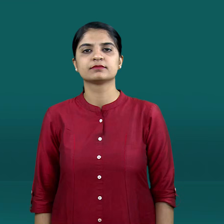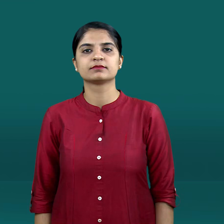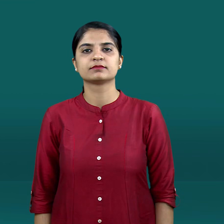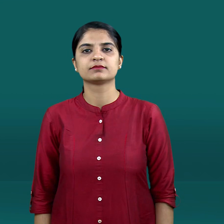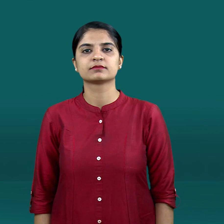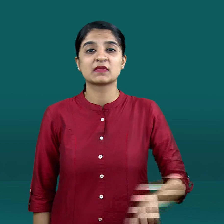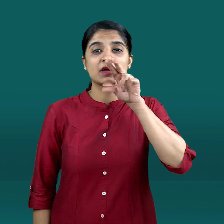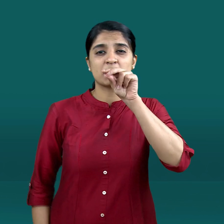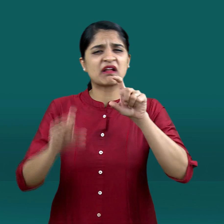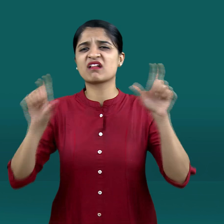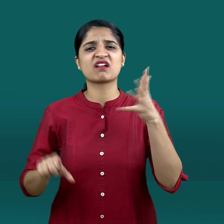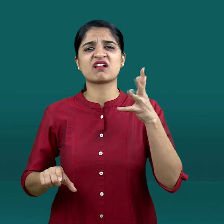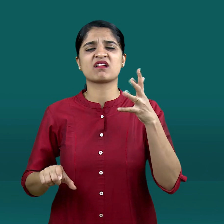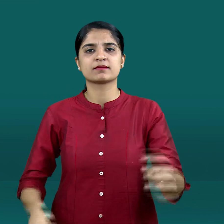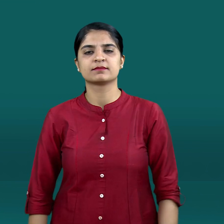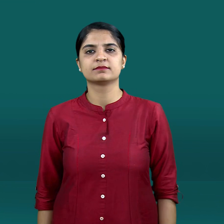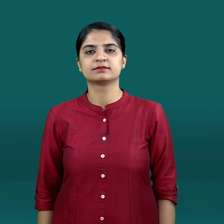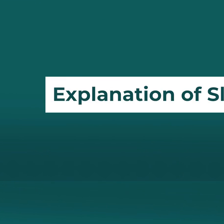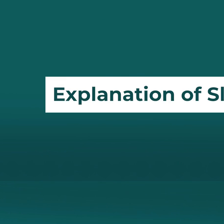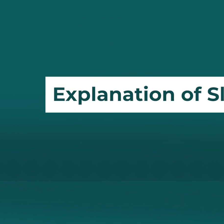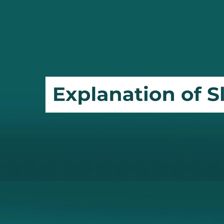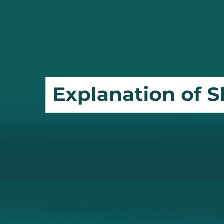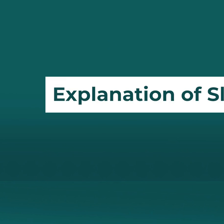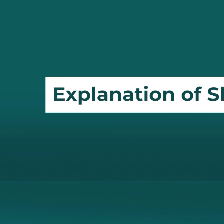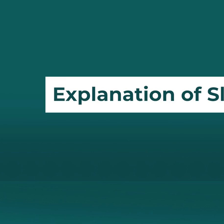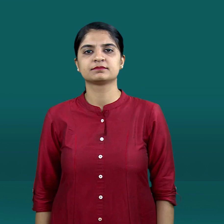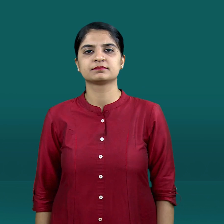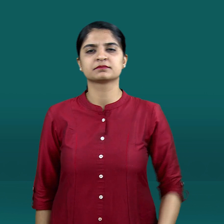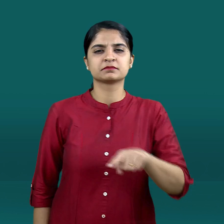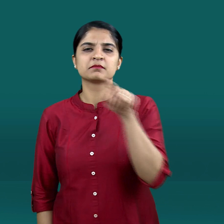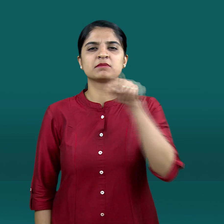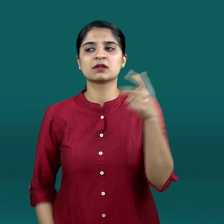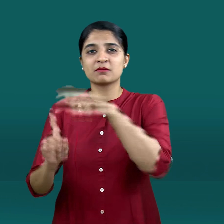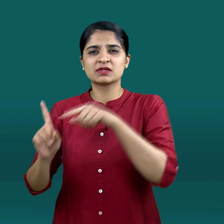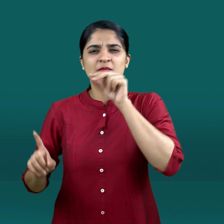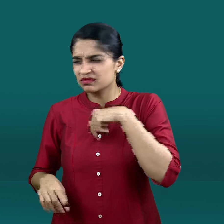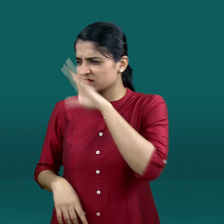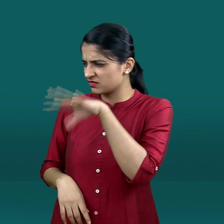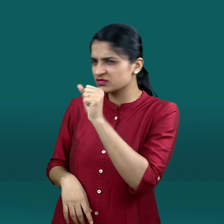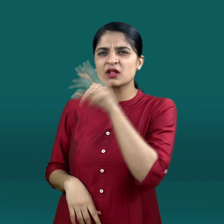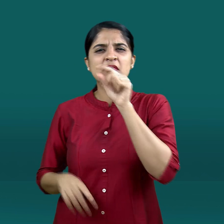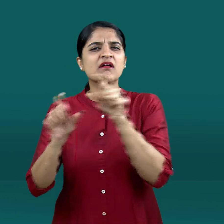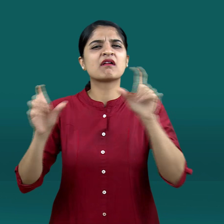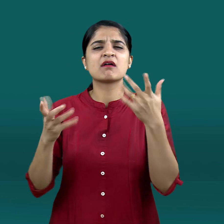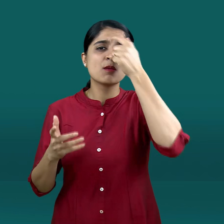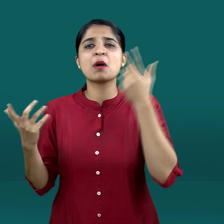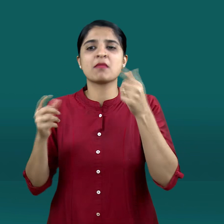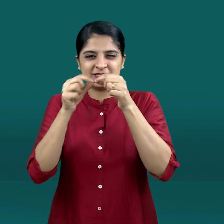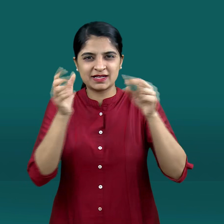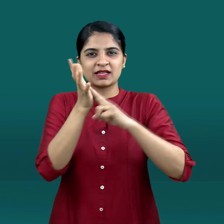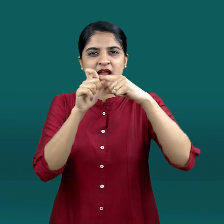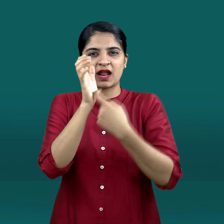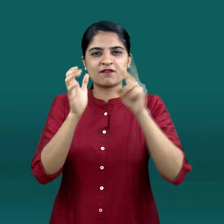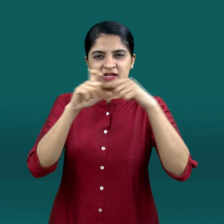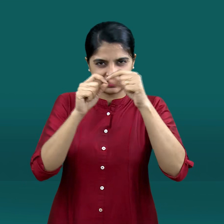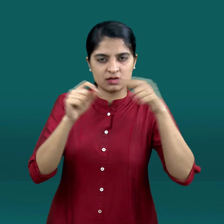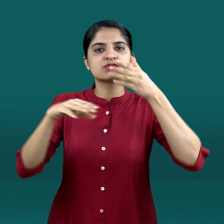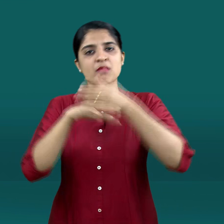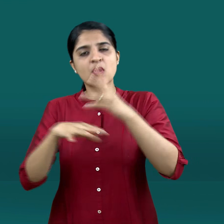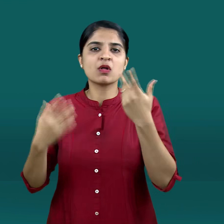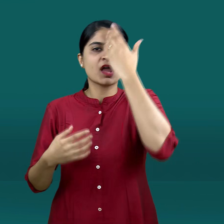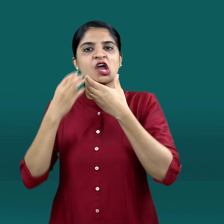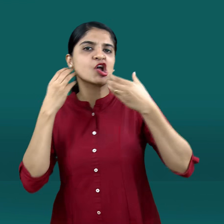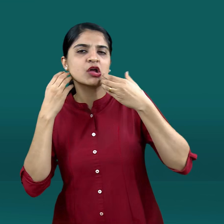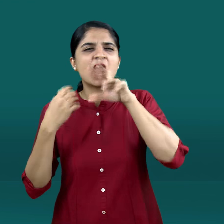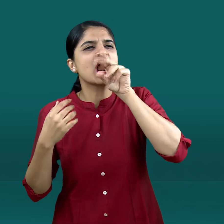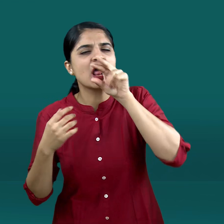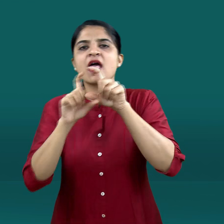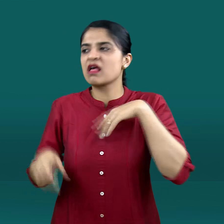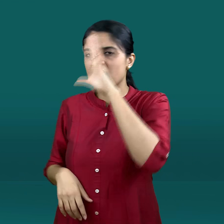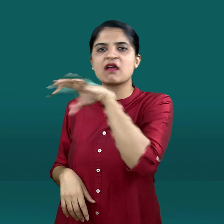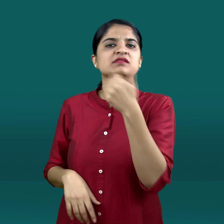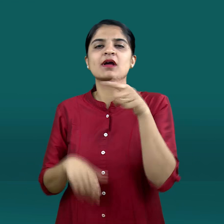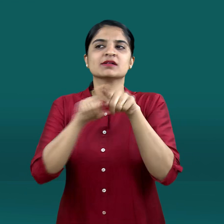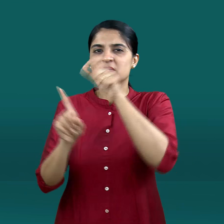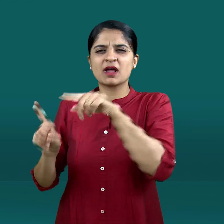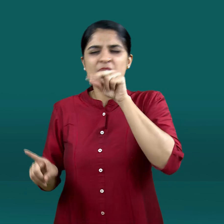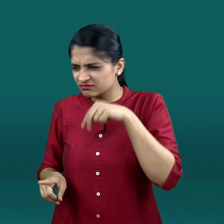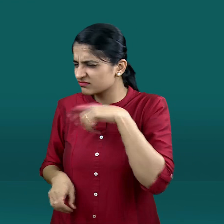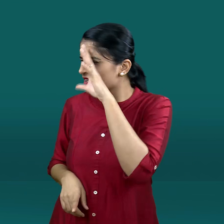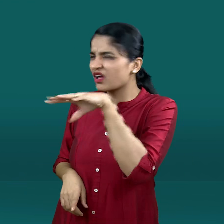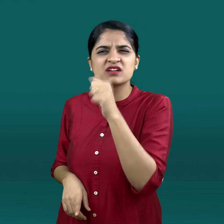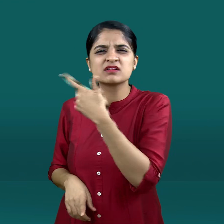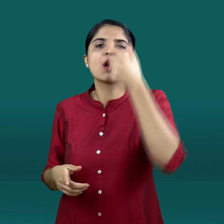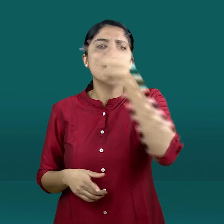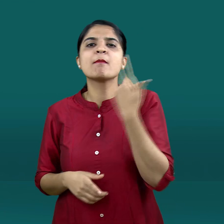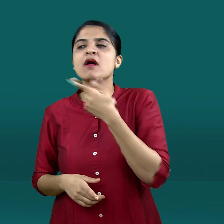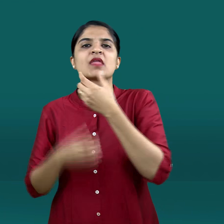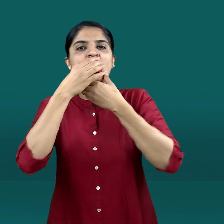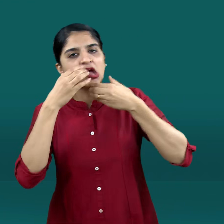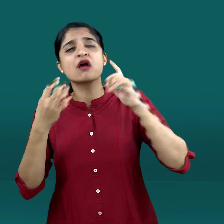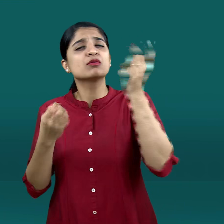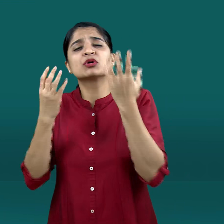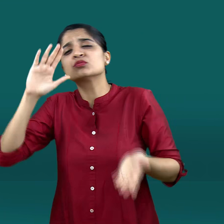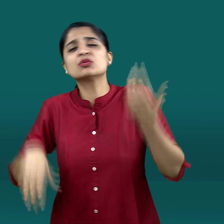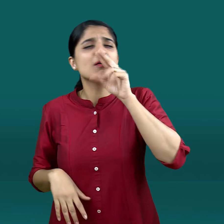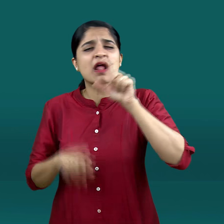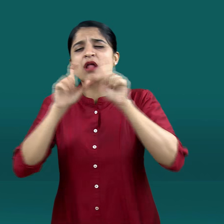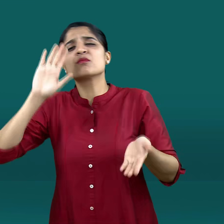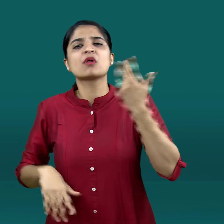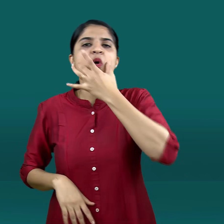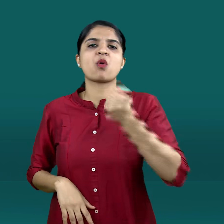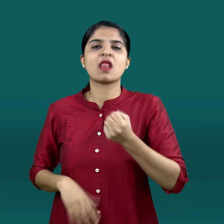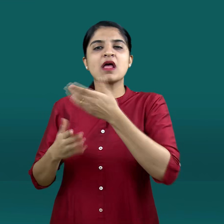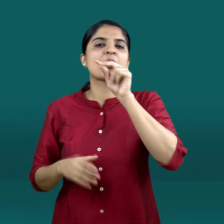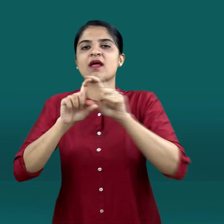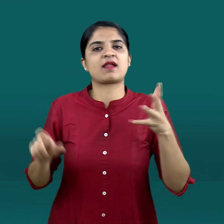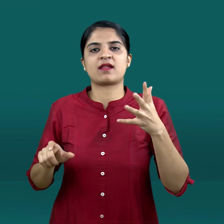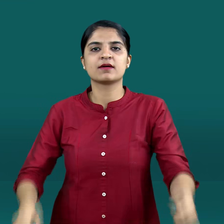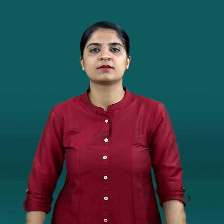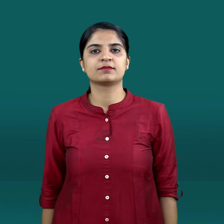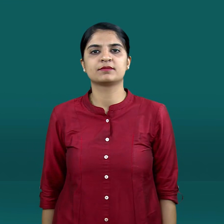Slurred Speech